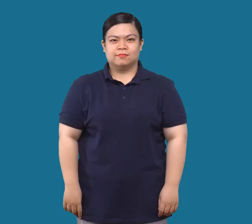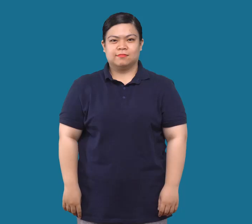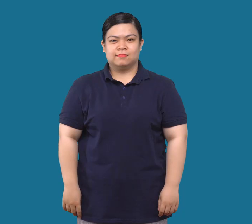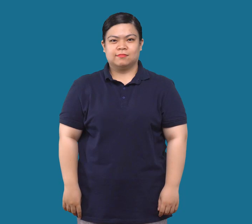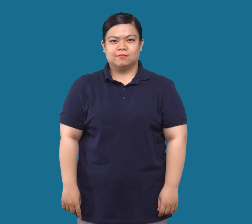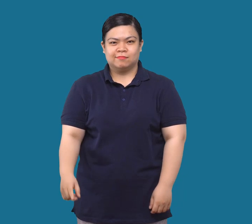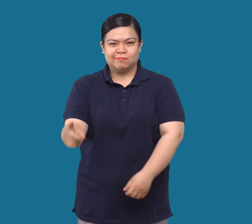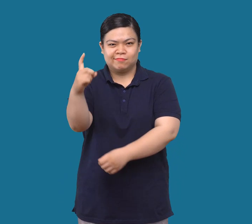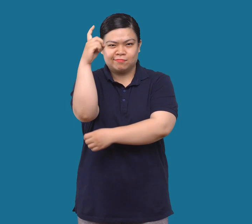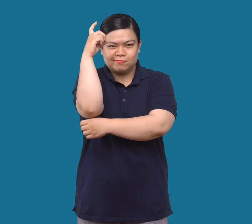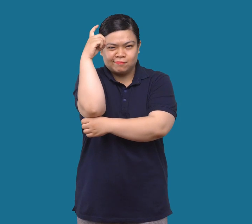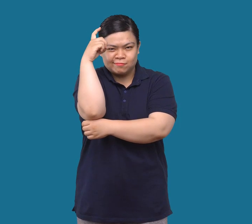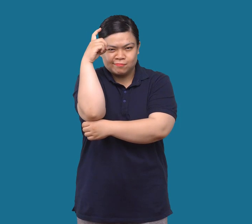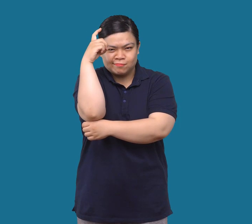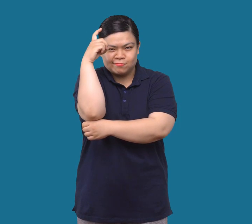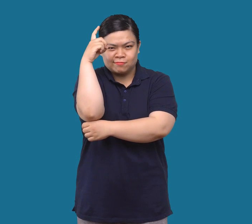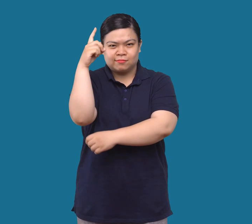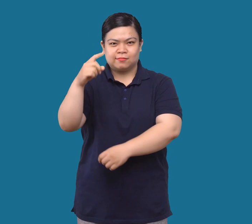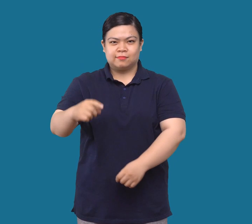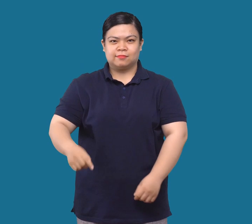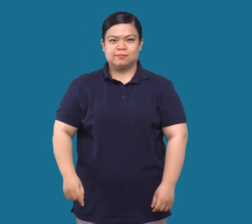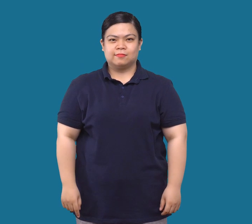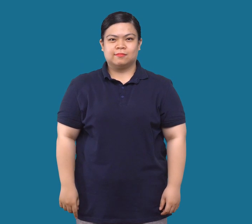thần chết